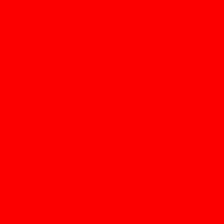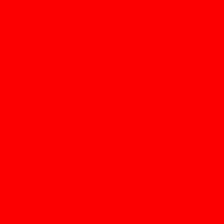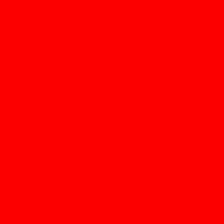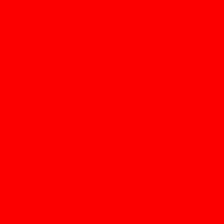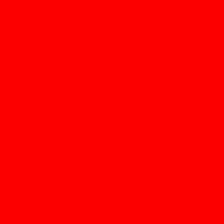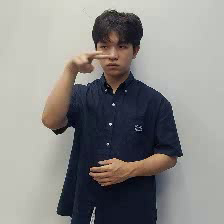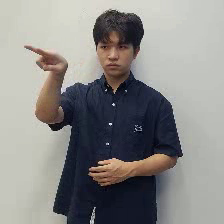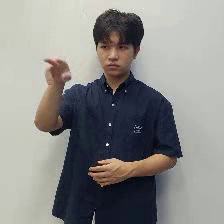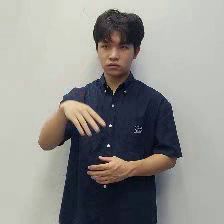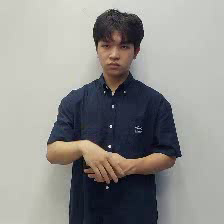Nhìn